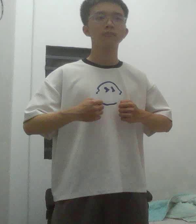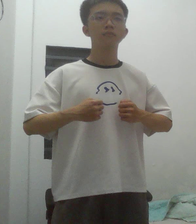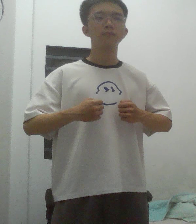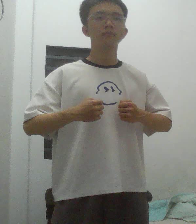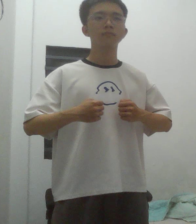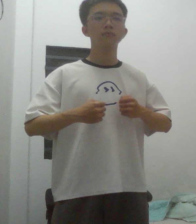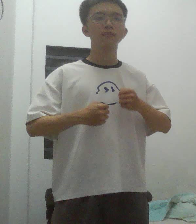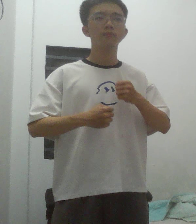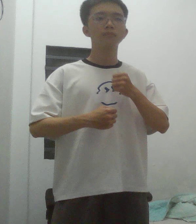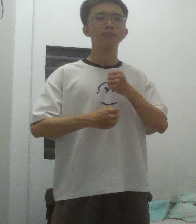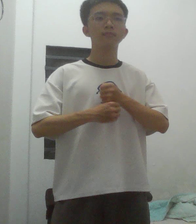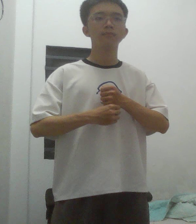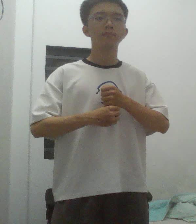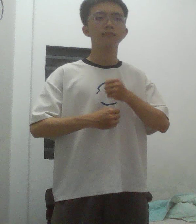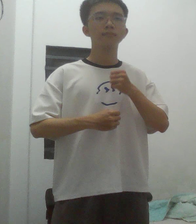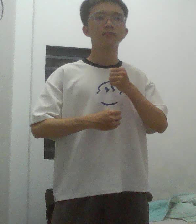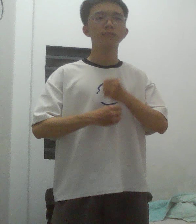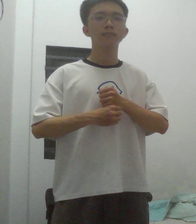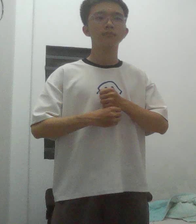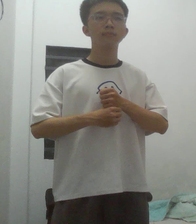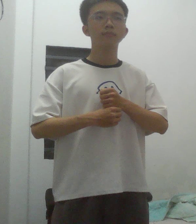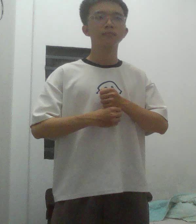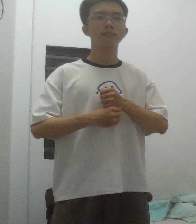cong viec